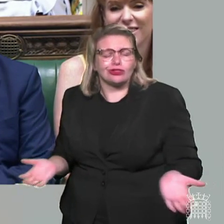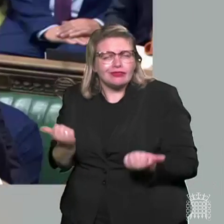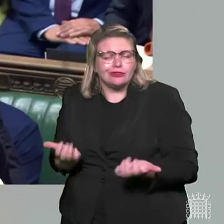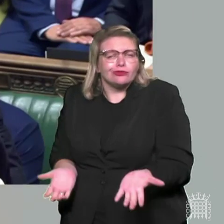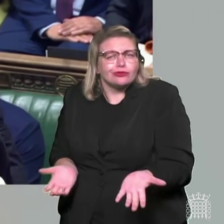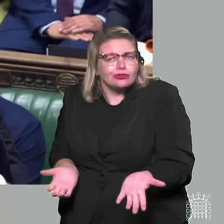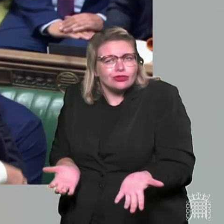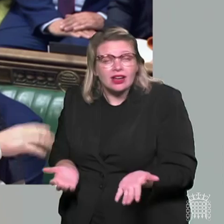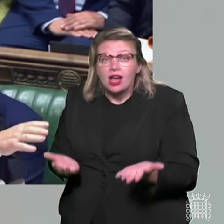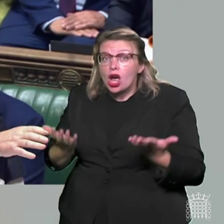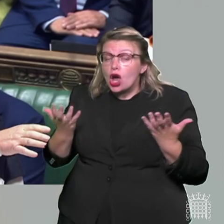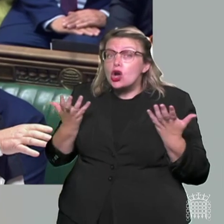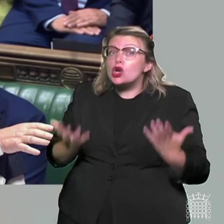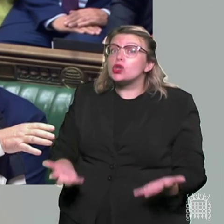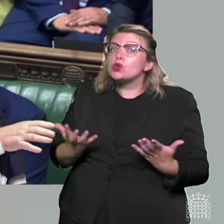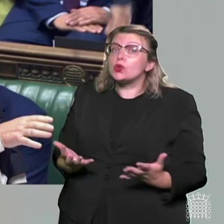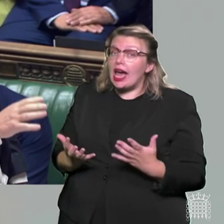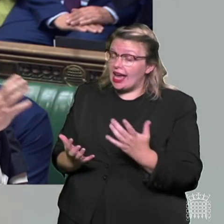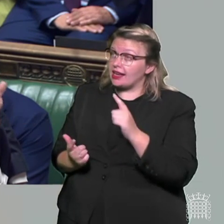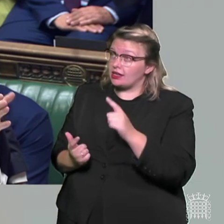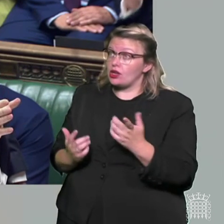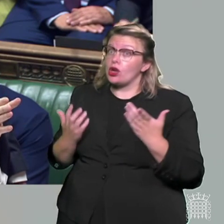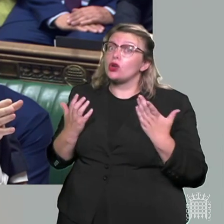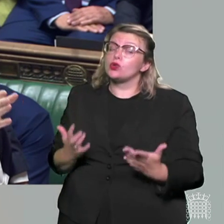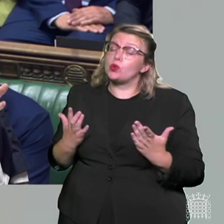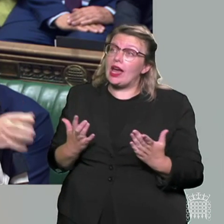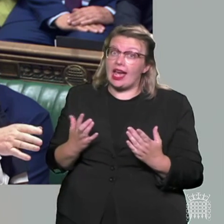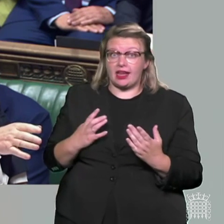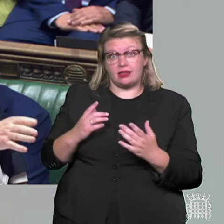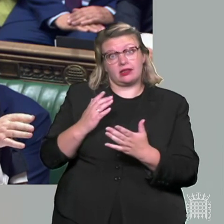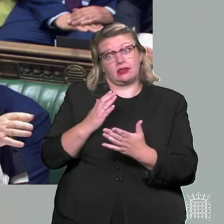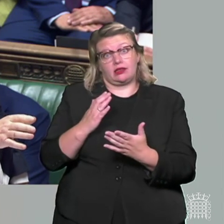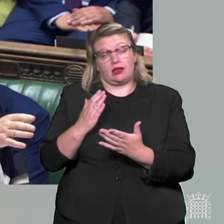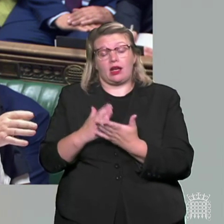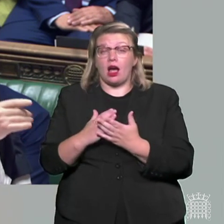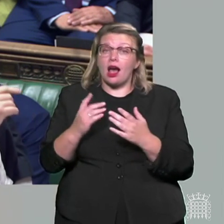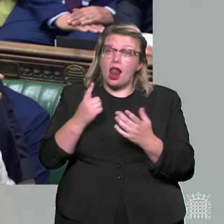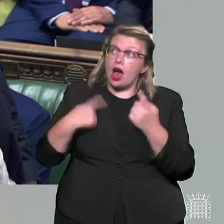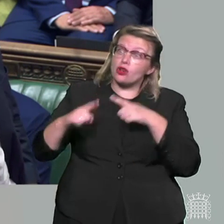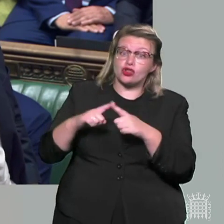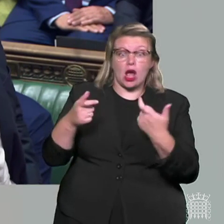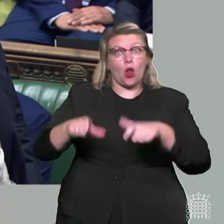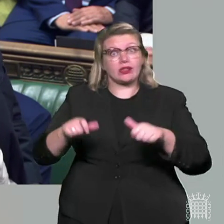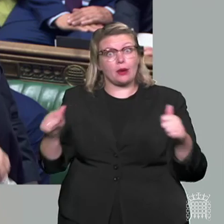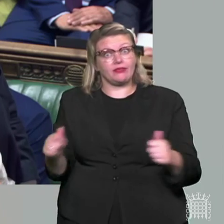Today happens to be just about the anniversary of the exit from lockdown last year, and do you remember